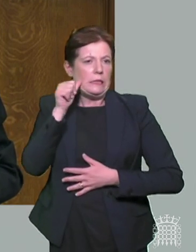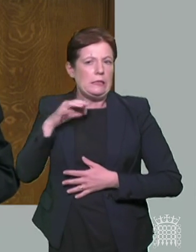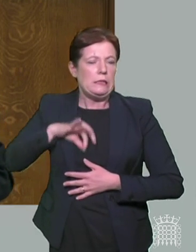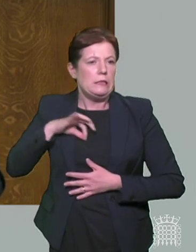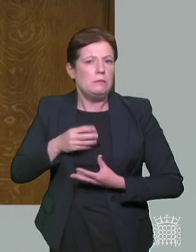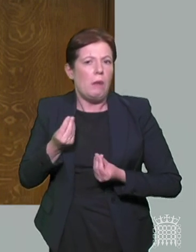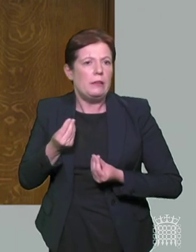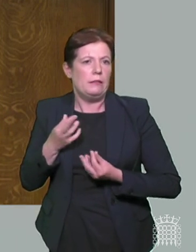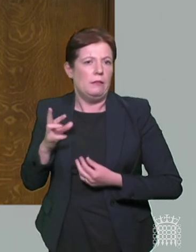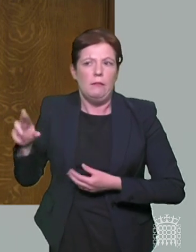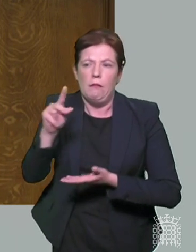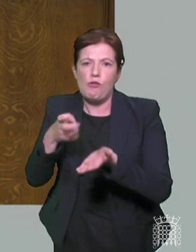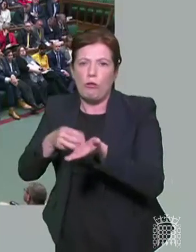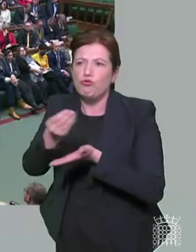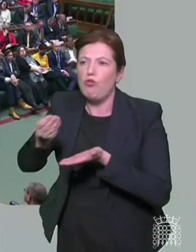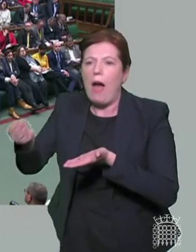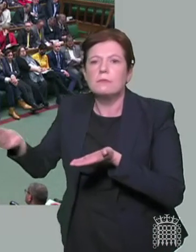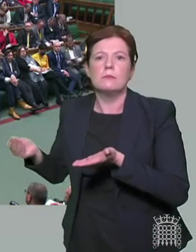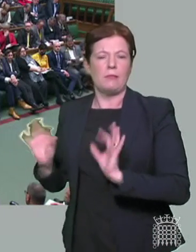Does the Prime Minister still agree with him?